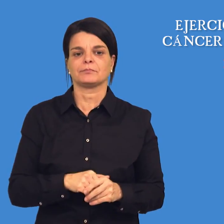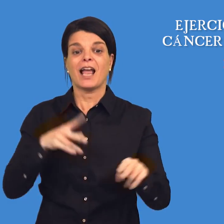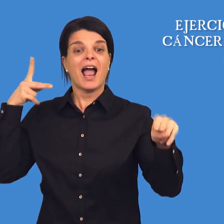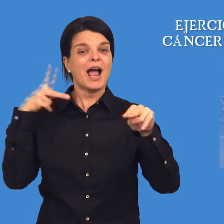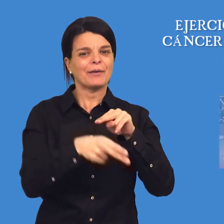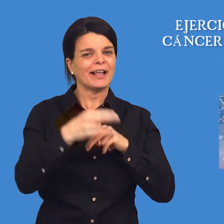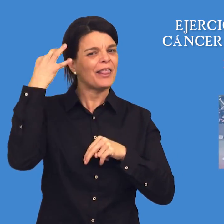evitar